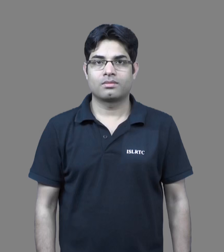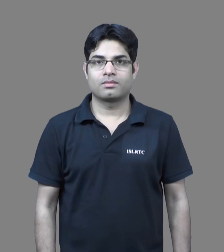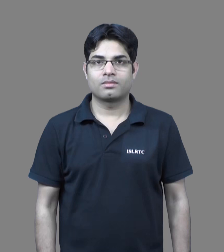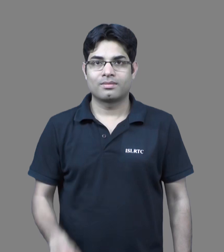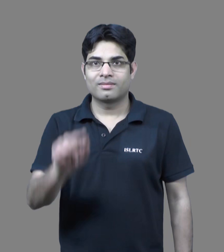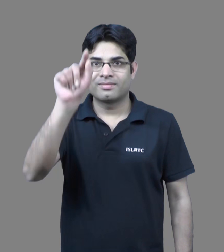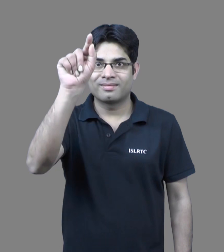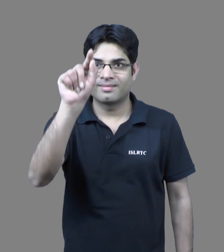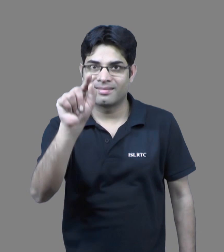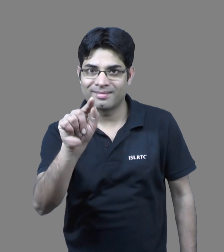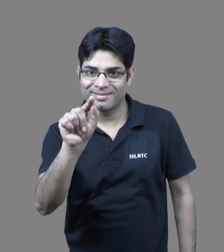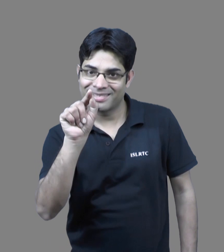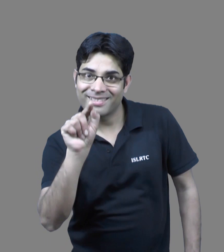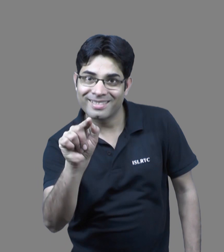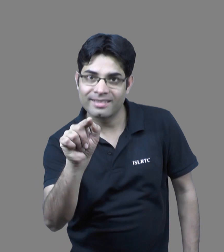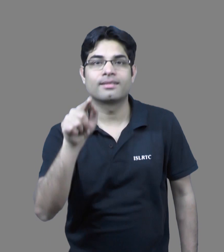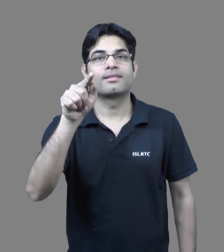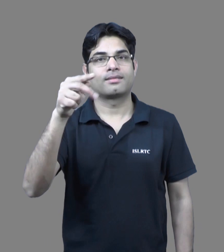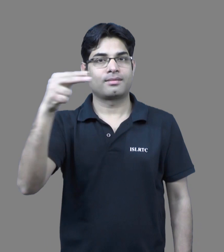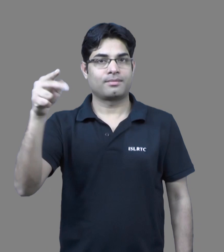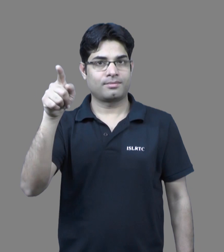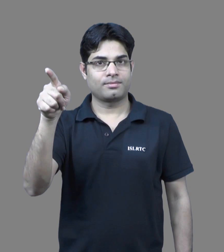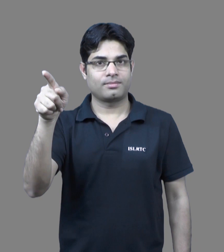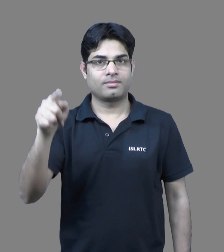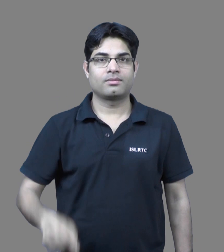Exclamation Mark